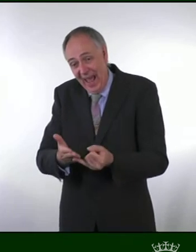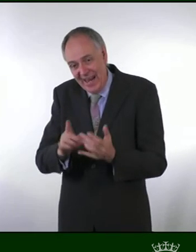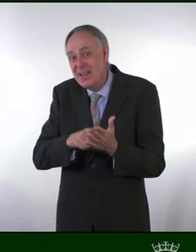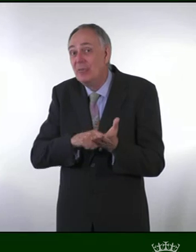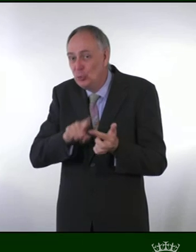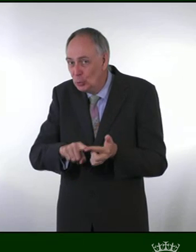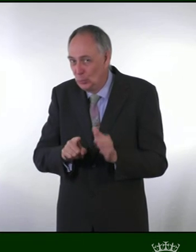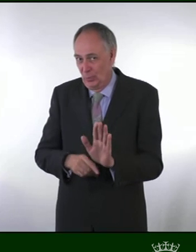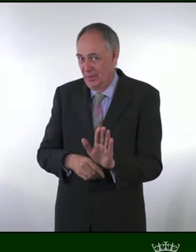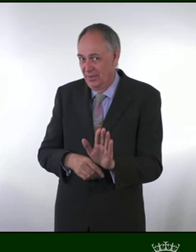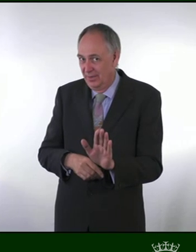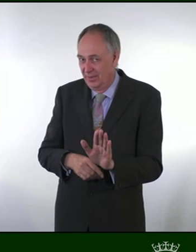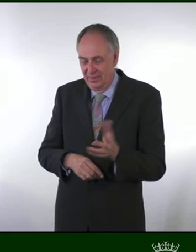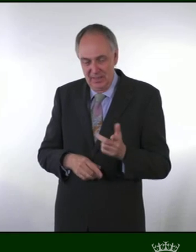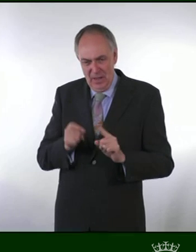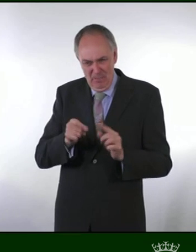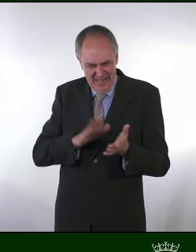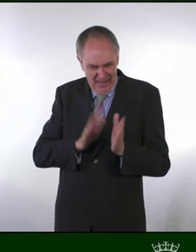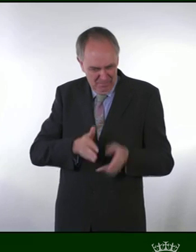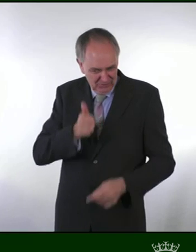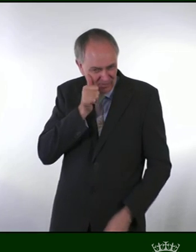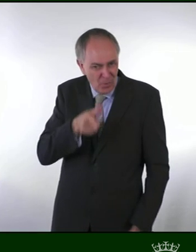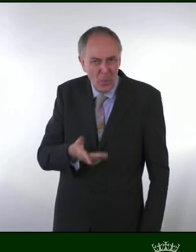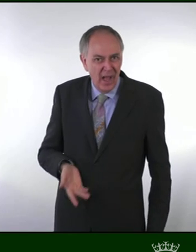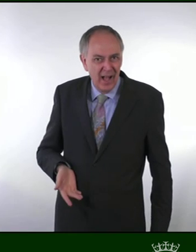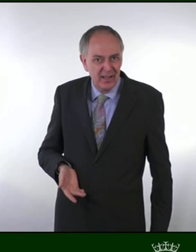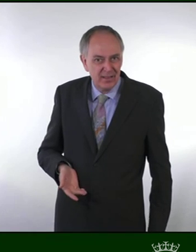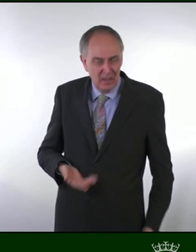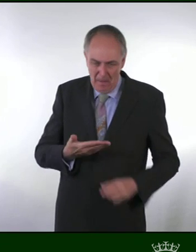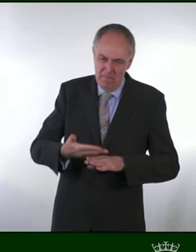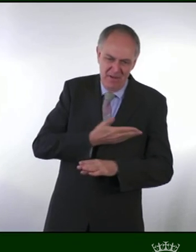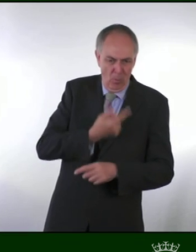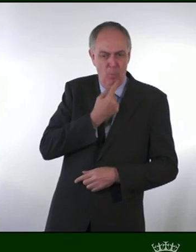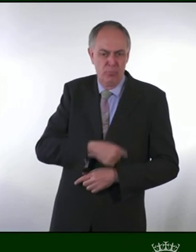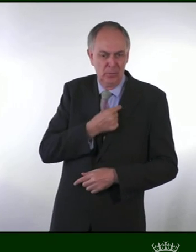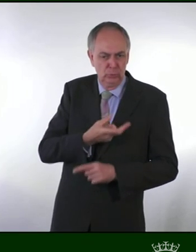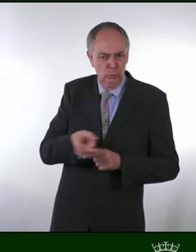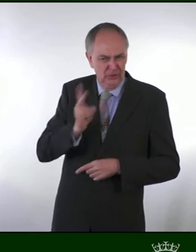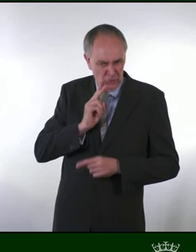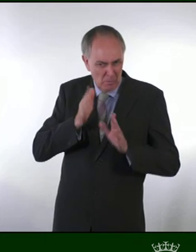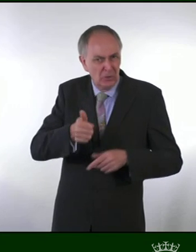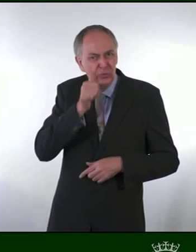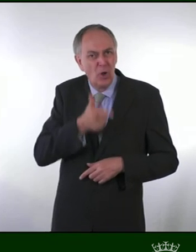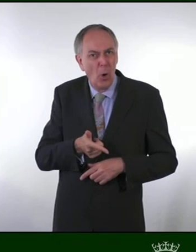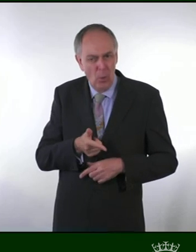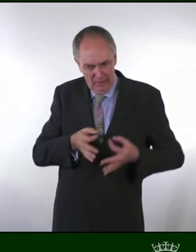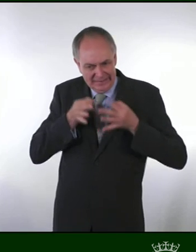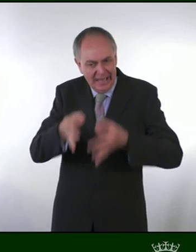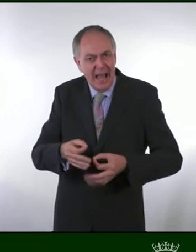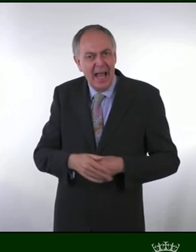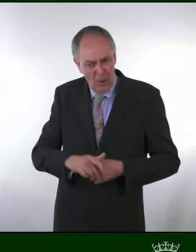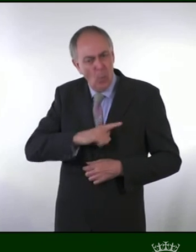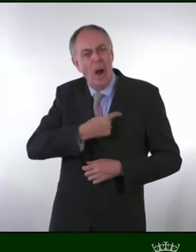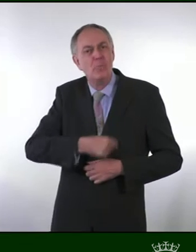The Prime Minister must have been briefed on this problem before he made that promise two weeks ago, so why did he make that promise?